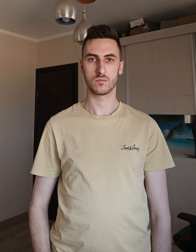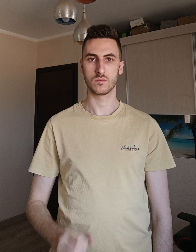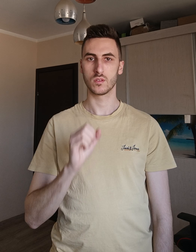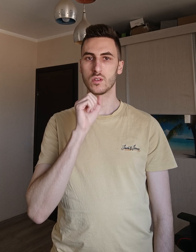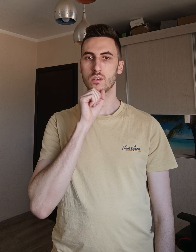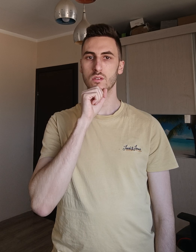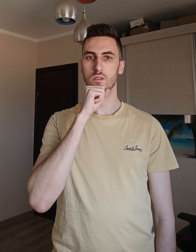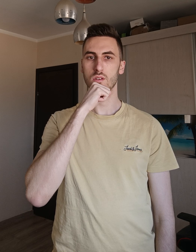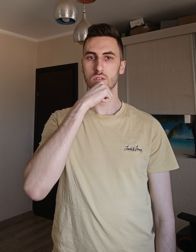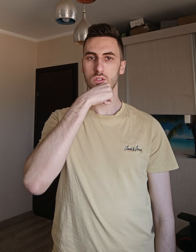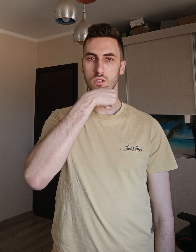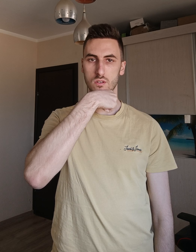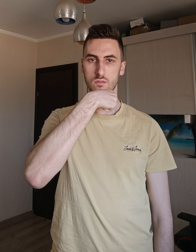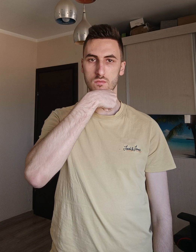ישן